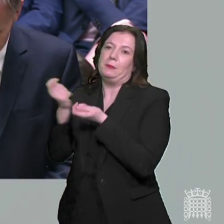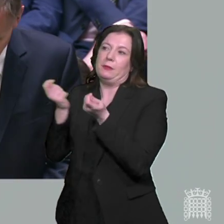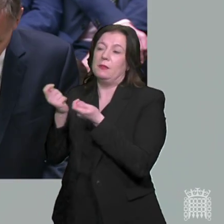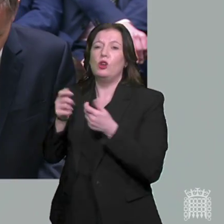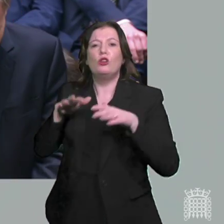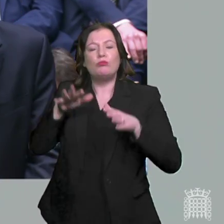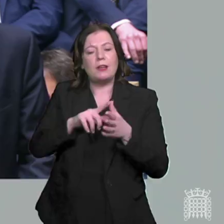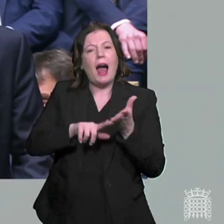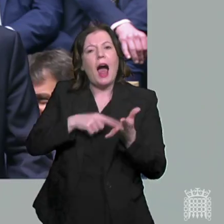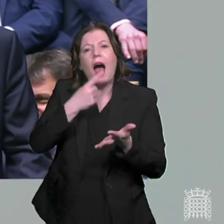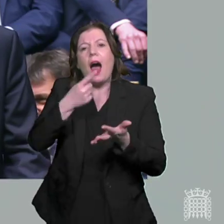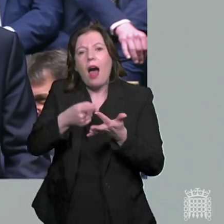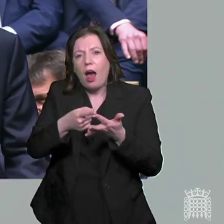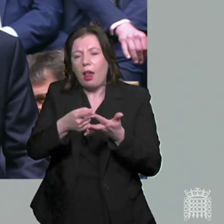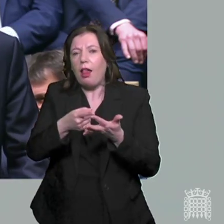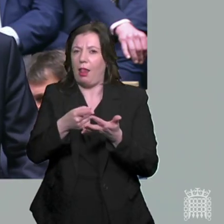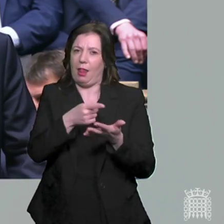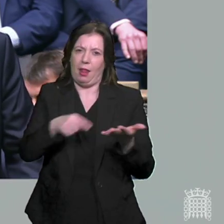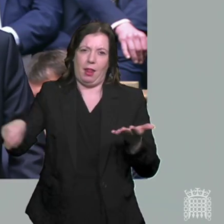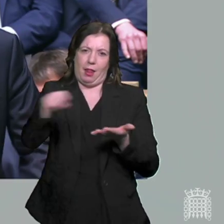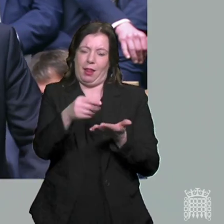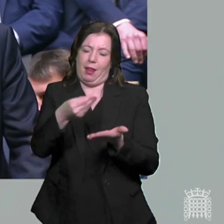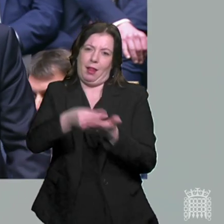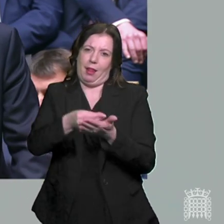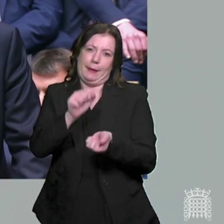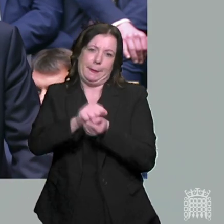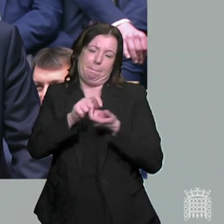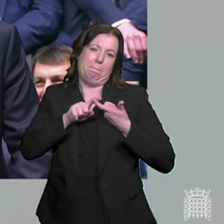British ale is warm, but the duty on a pint is frozen.